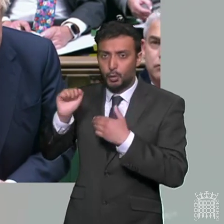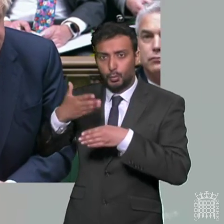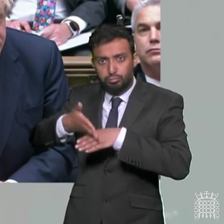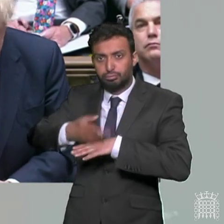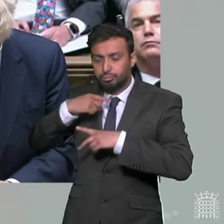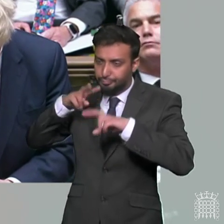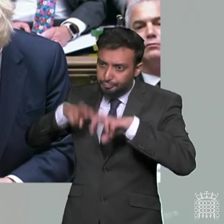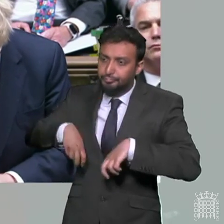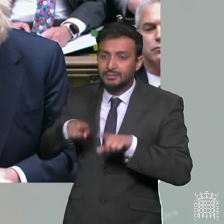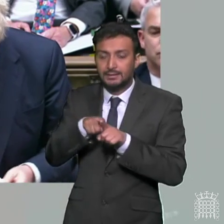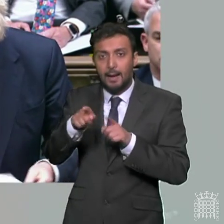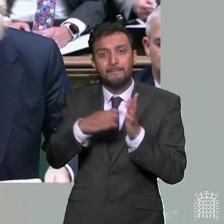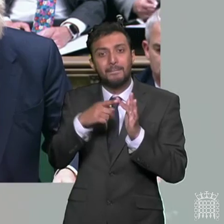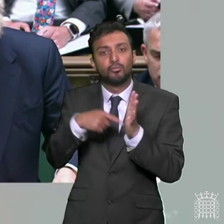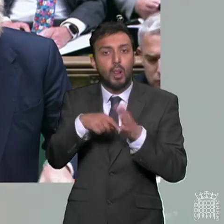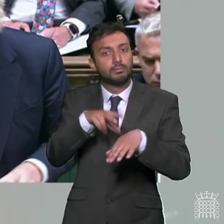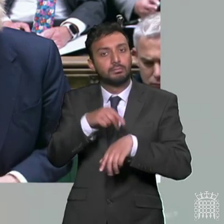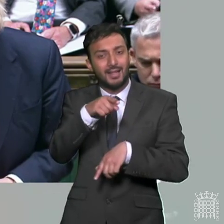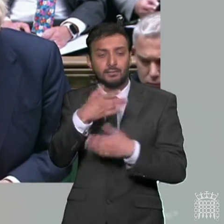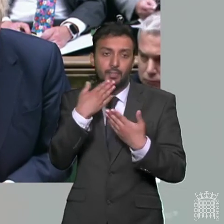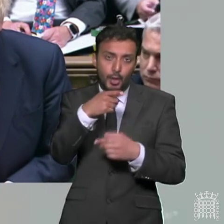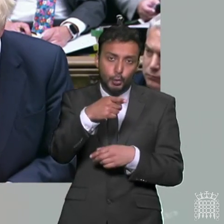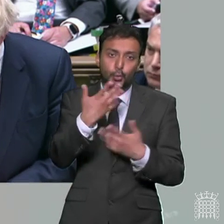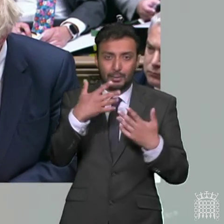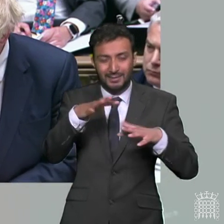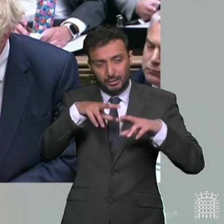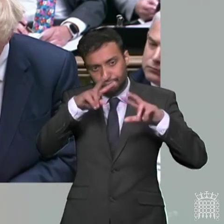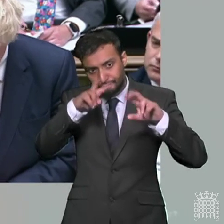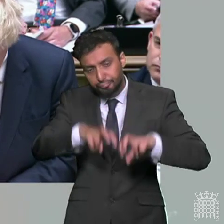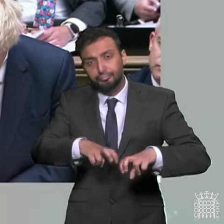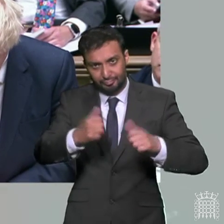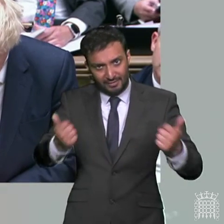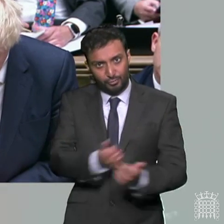I also thank the Metropolitan police for completing its investigation.